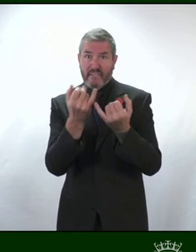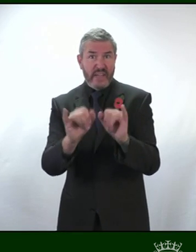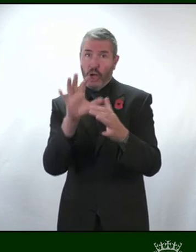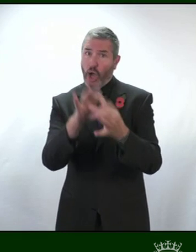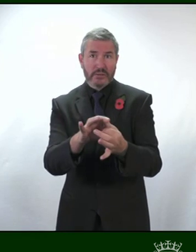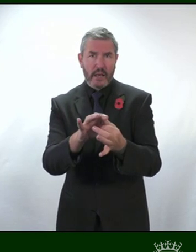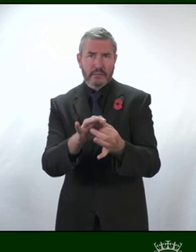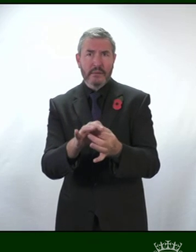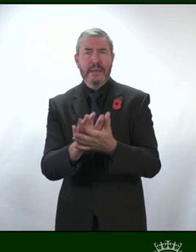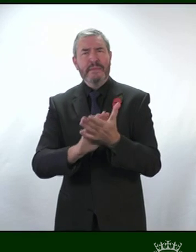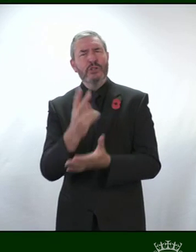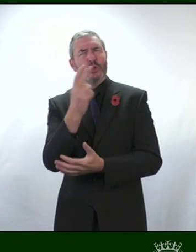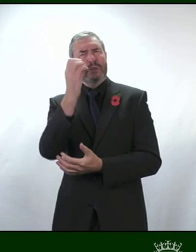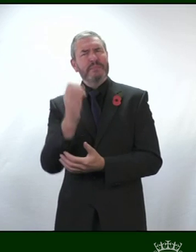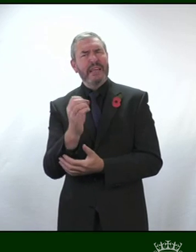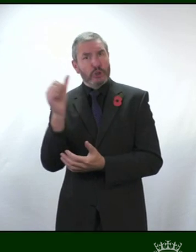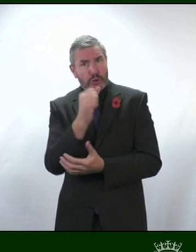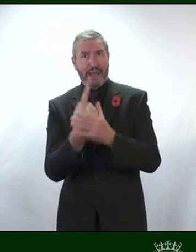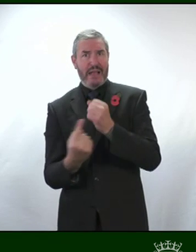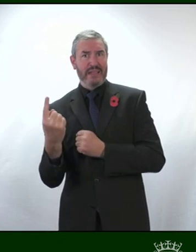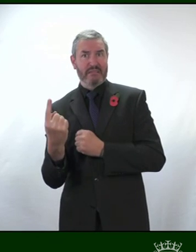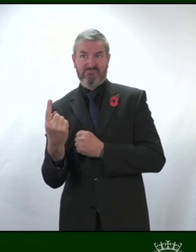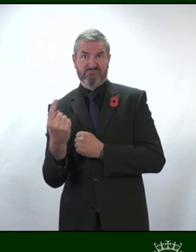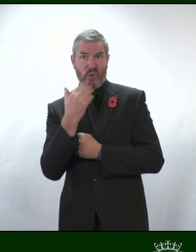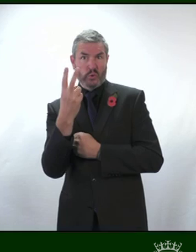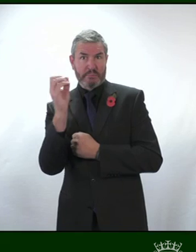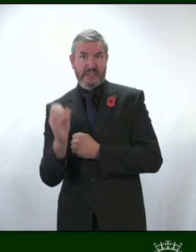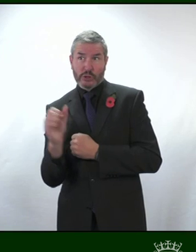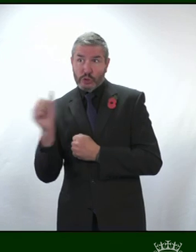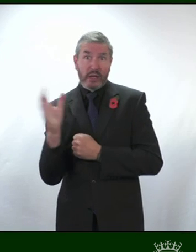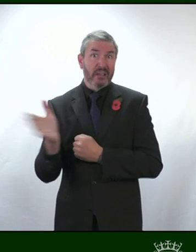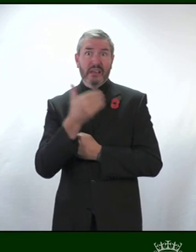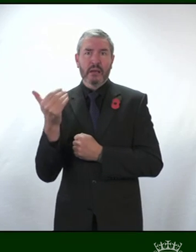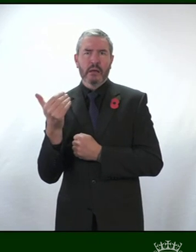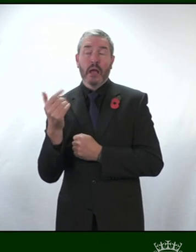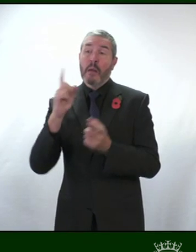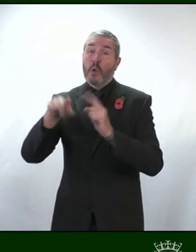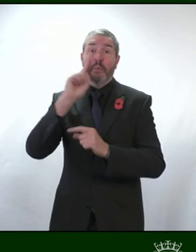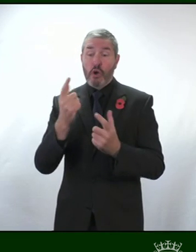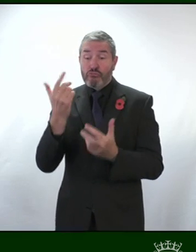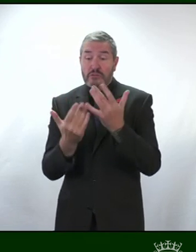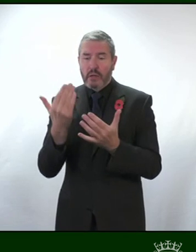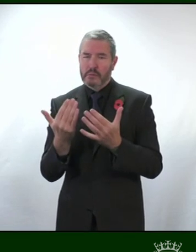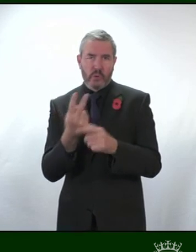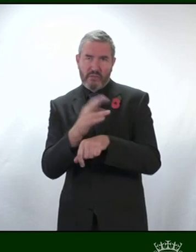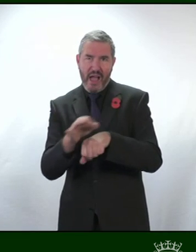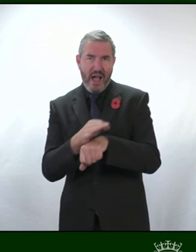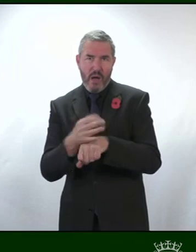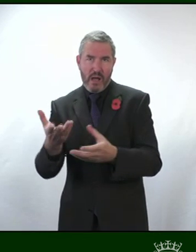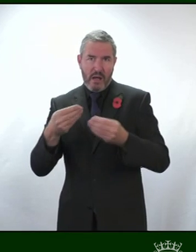Only 20% of those who should be isolating are doing so, and the majority of people still do not get results in 24 hours.